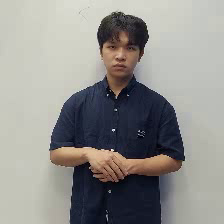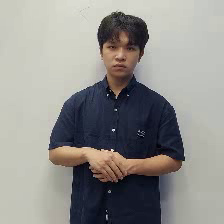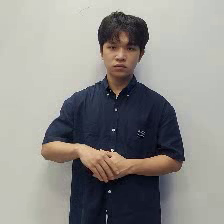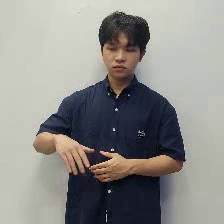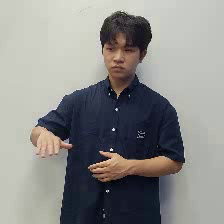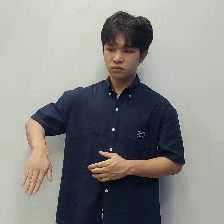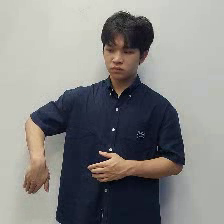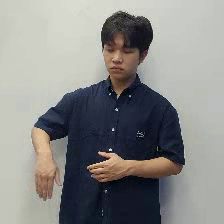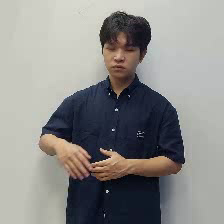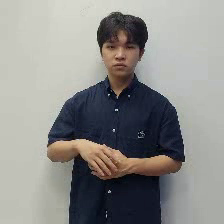Phía sau